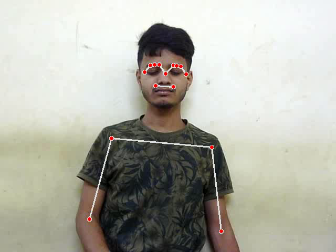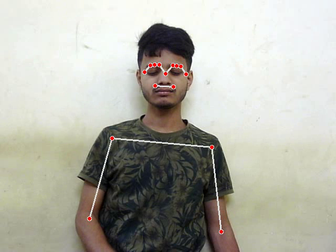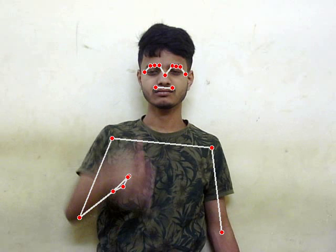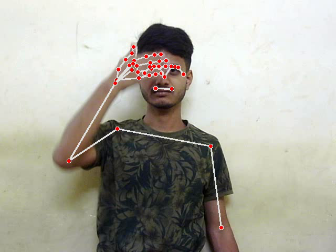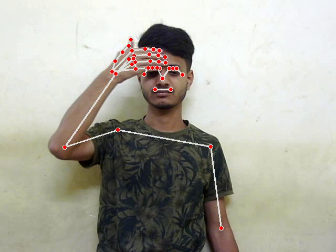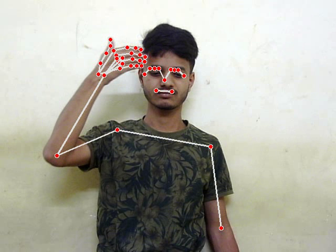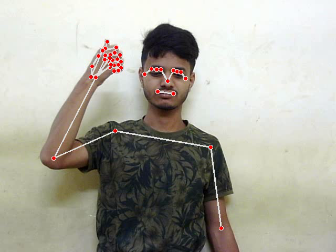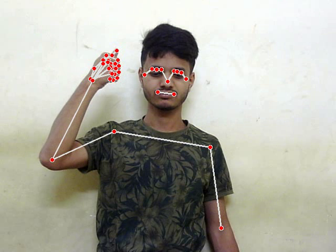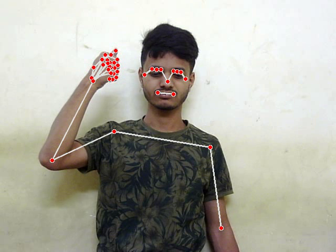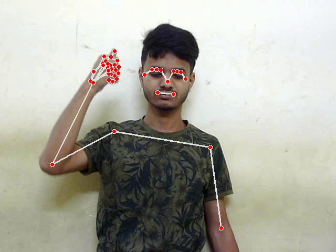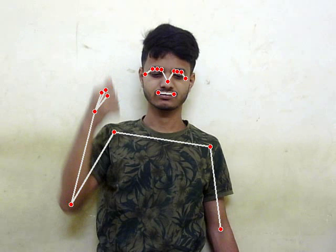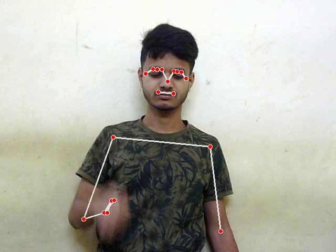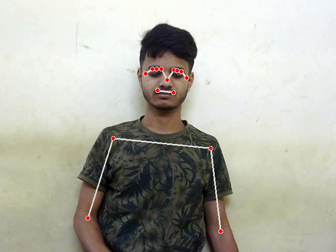forget